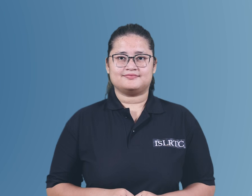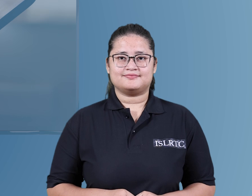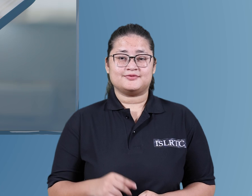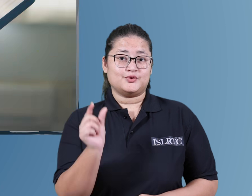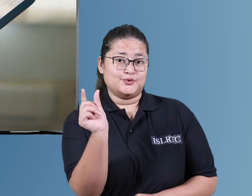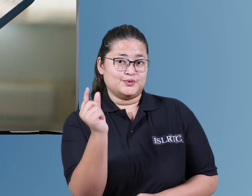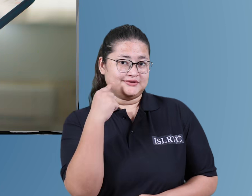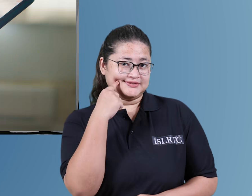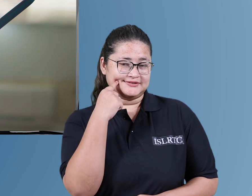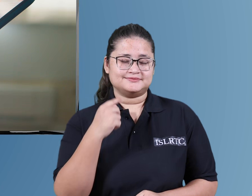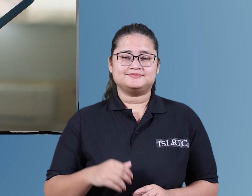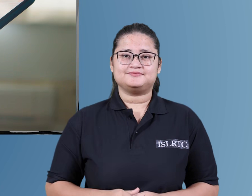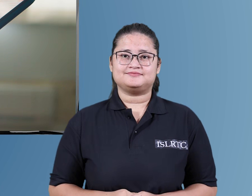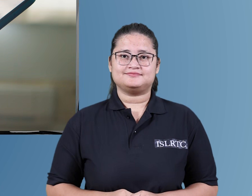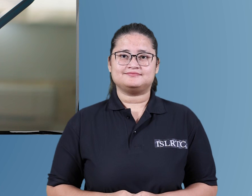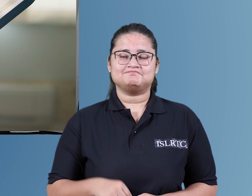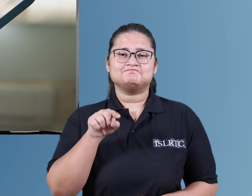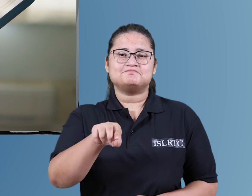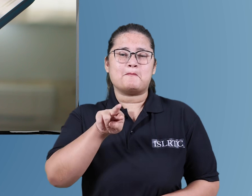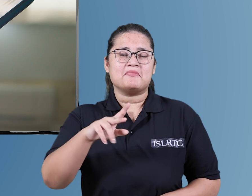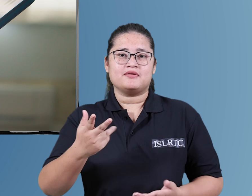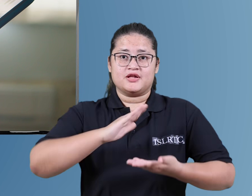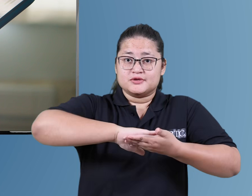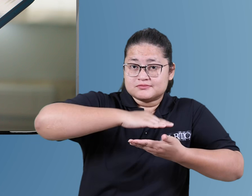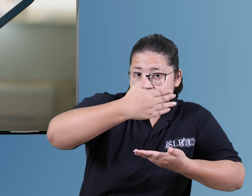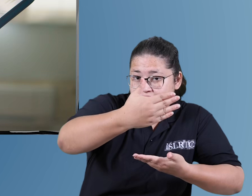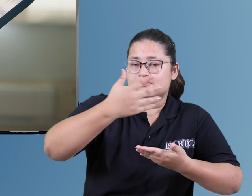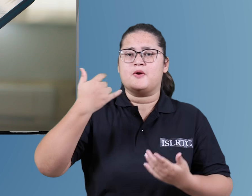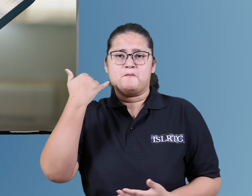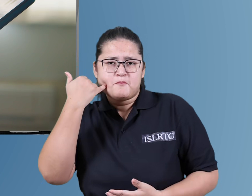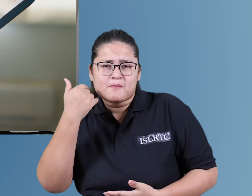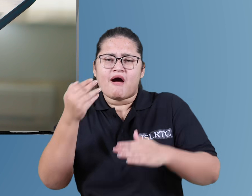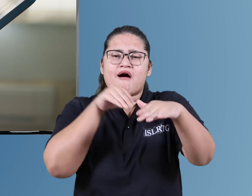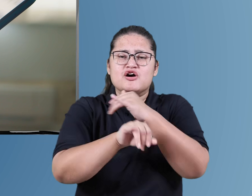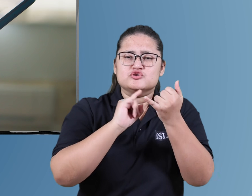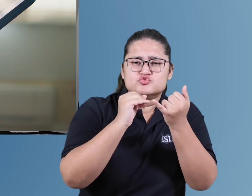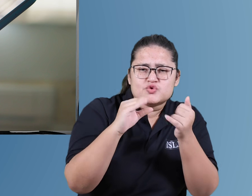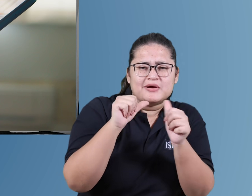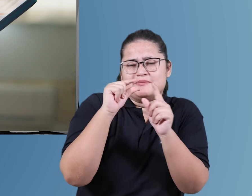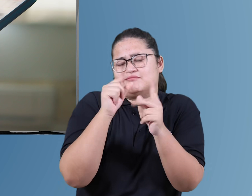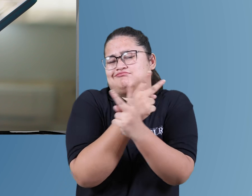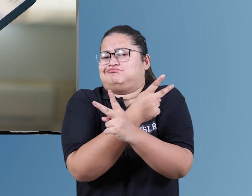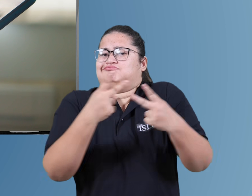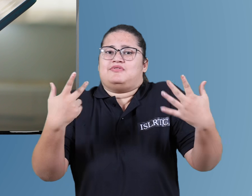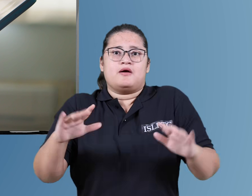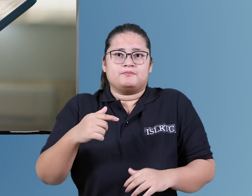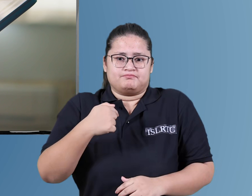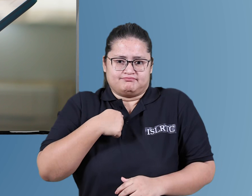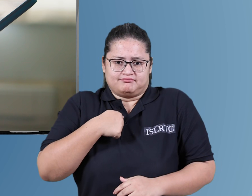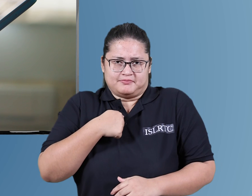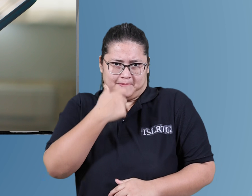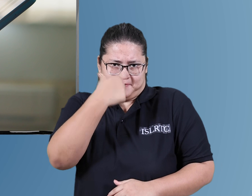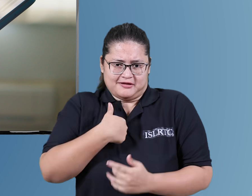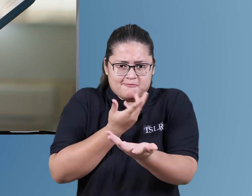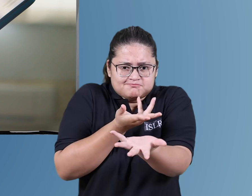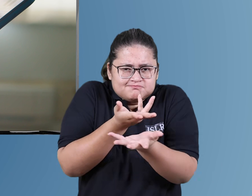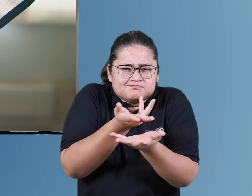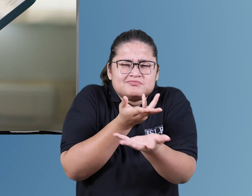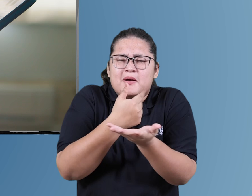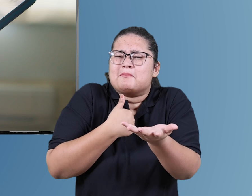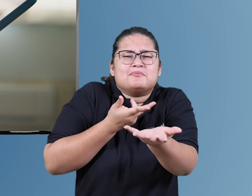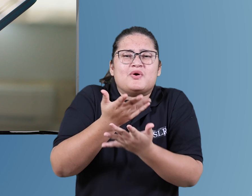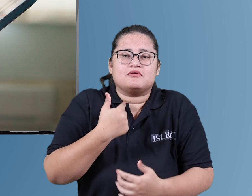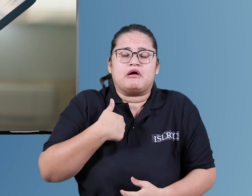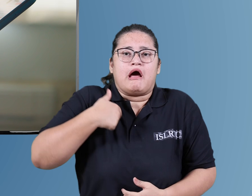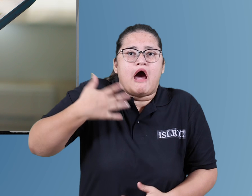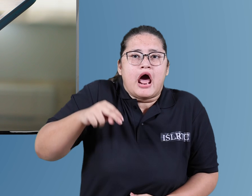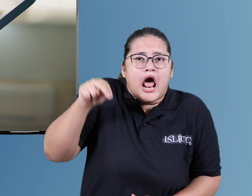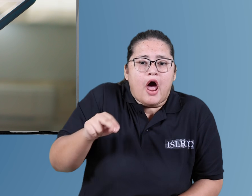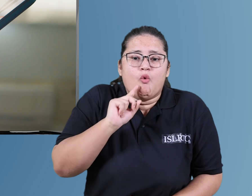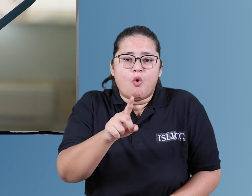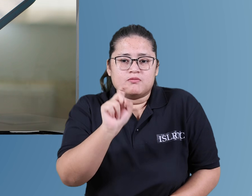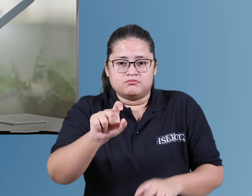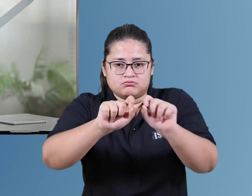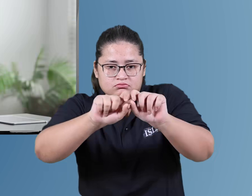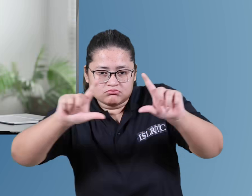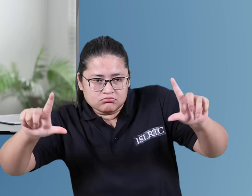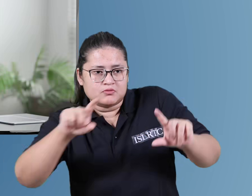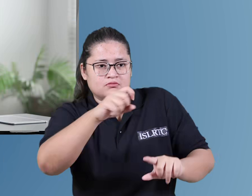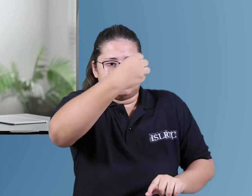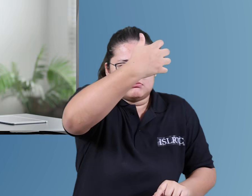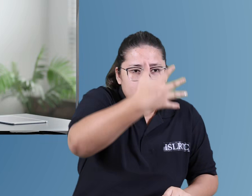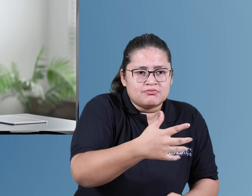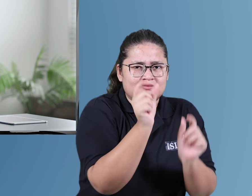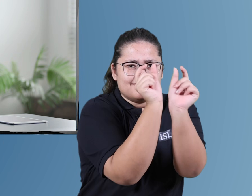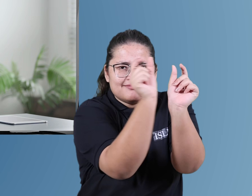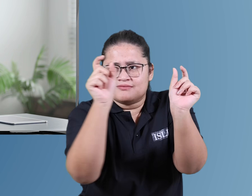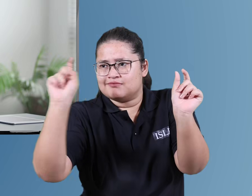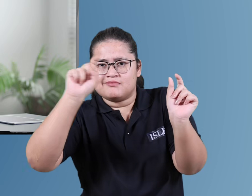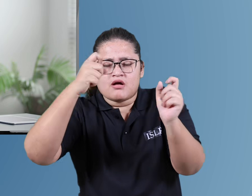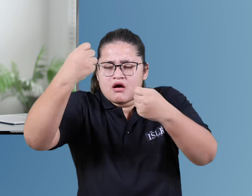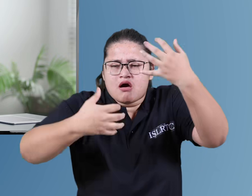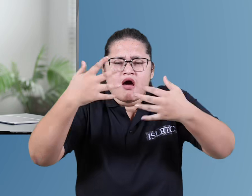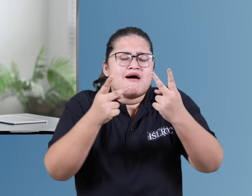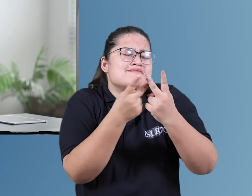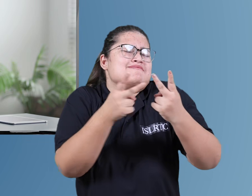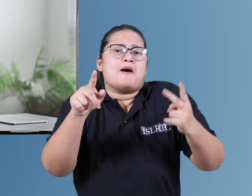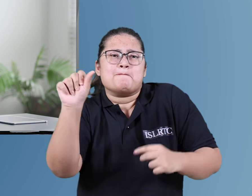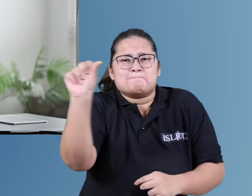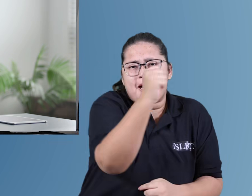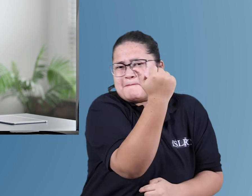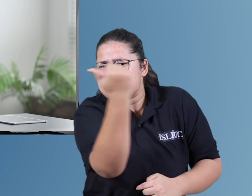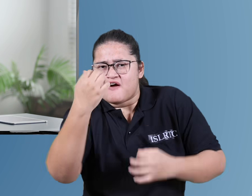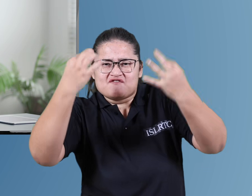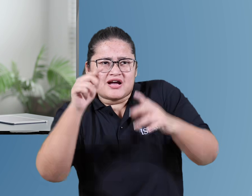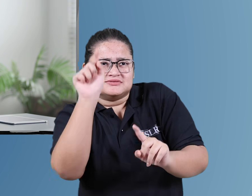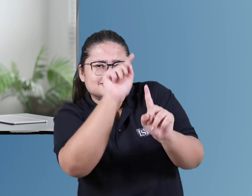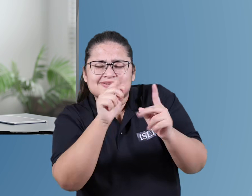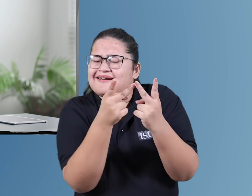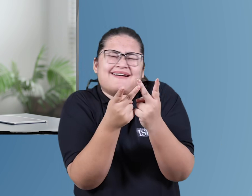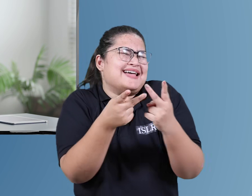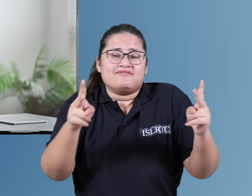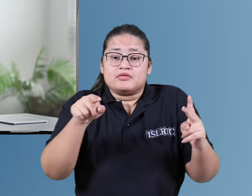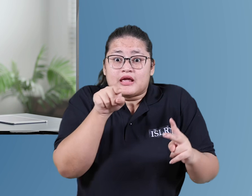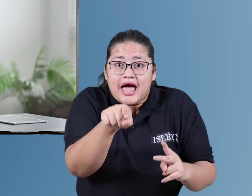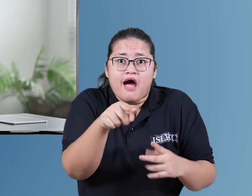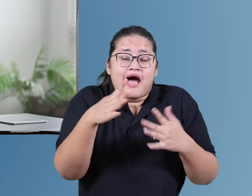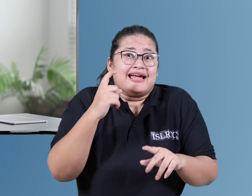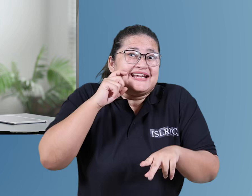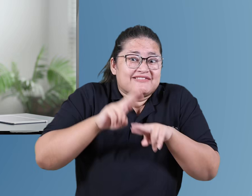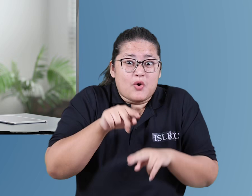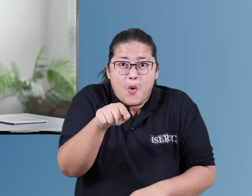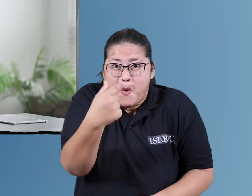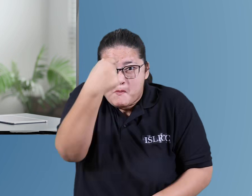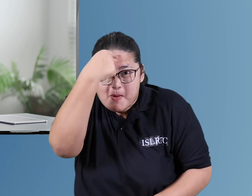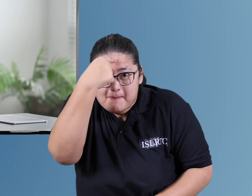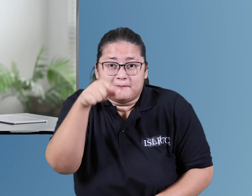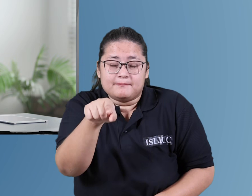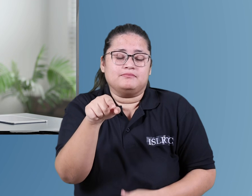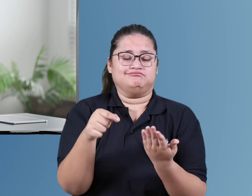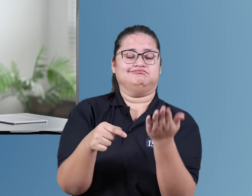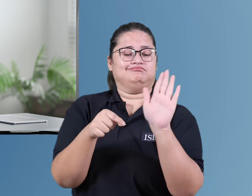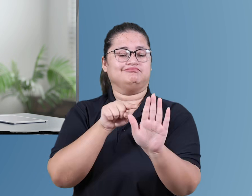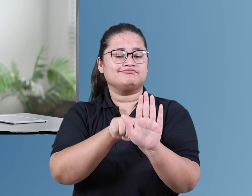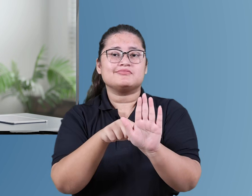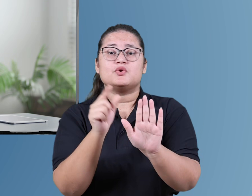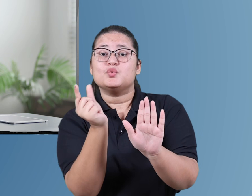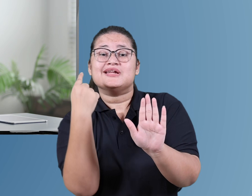UI (User interface) A user interface (UI) is how people interact with a device or software, such as a mobile app. It includes everything a user sees and touches while using the device. If there are any issues with the UI, they can be rectified in the back end.